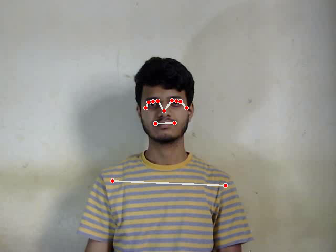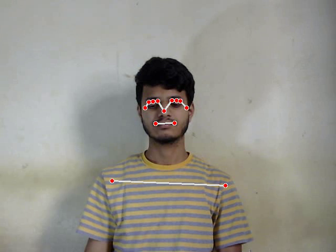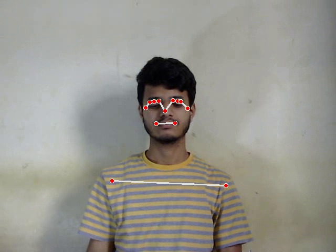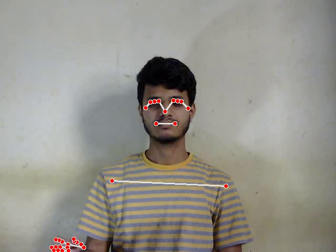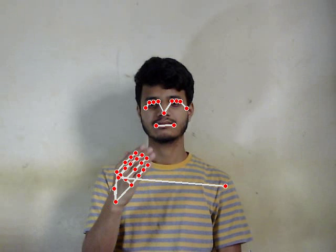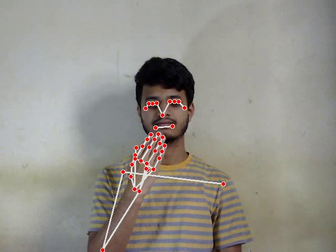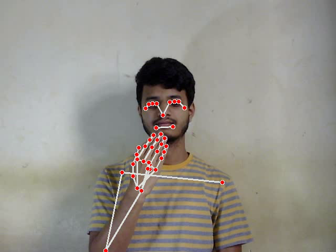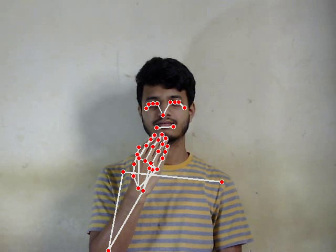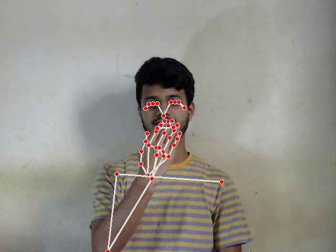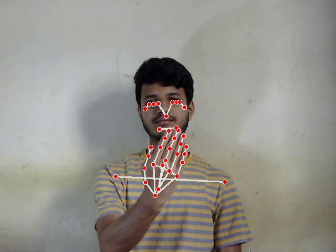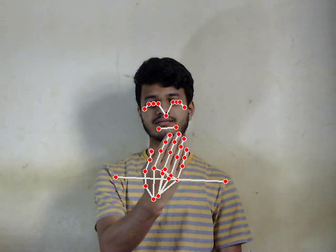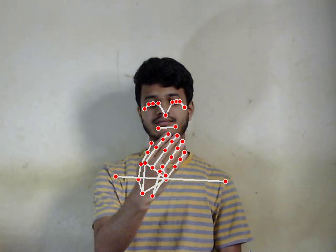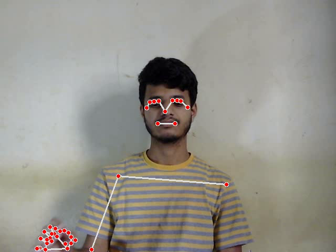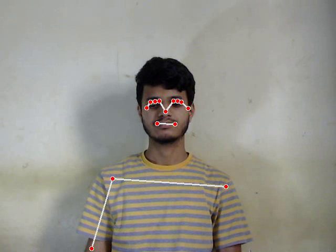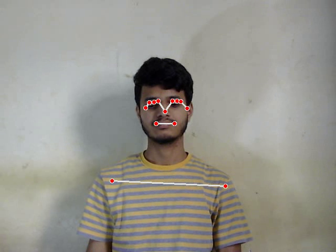thank you